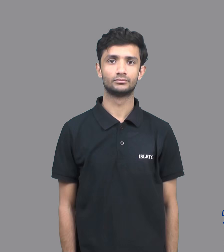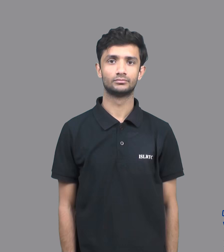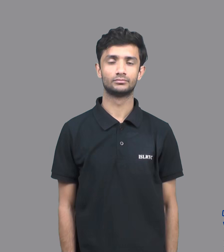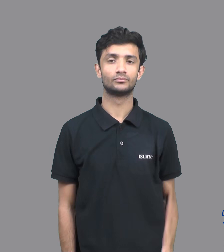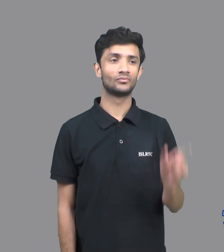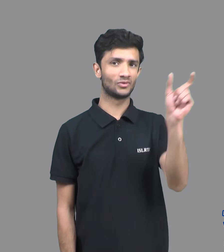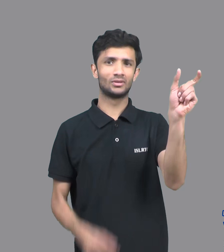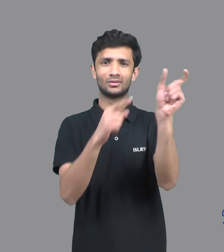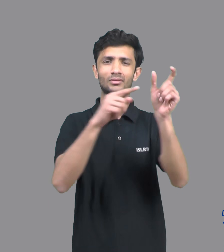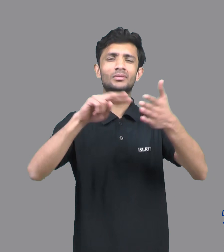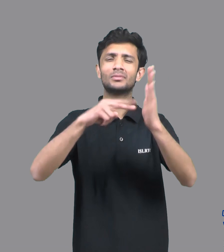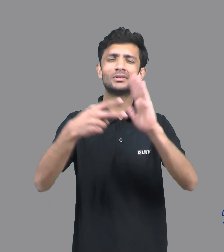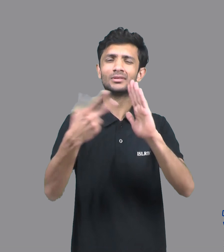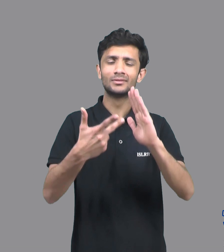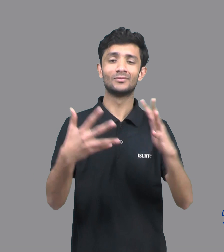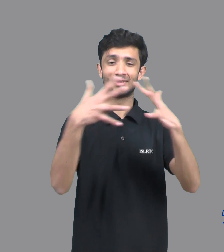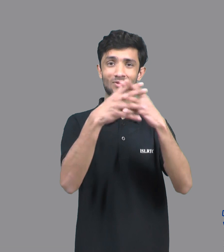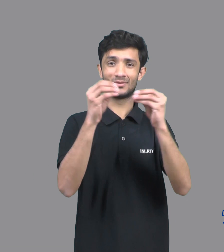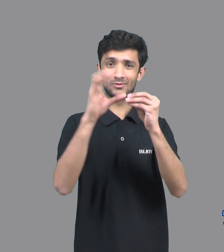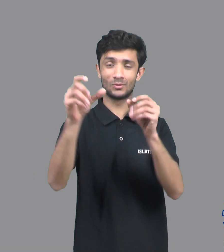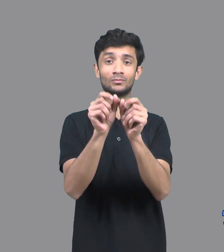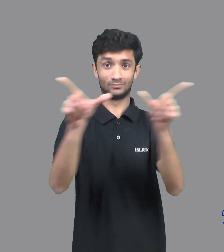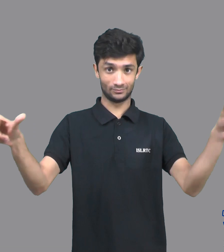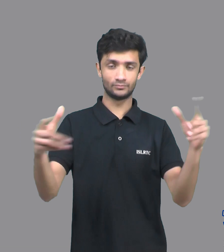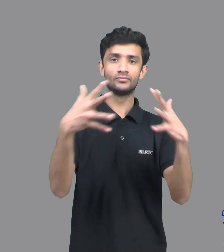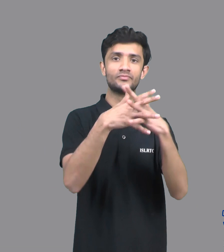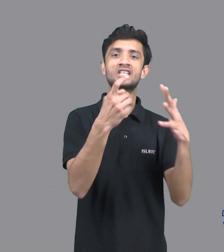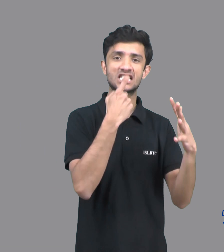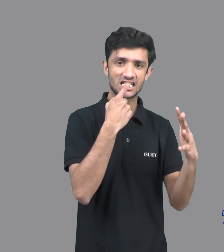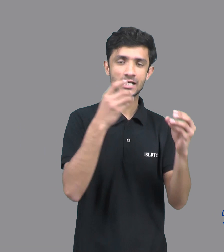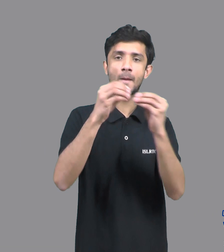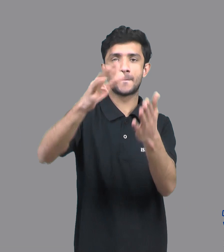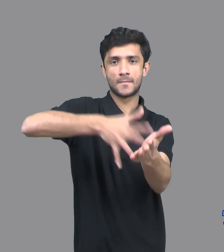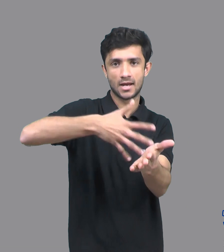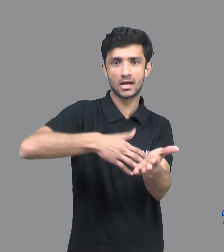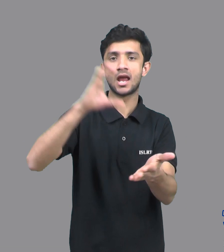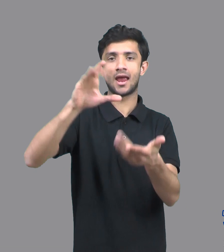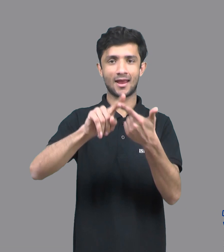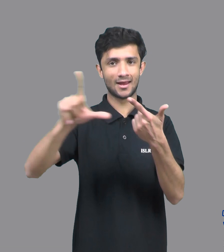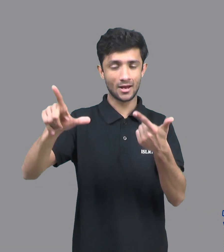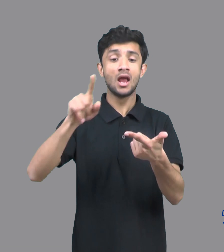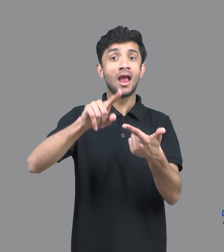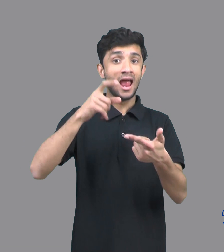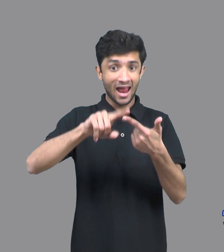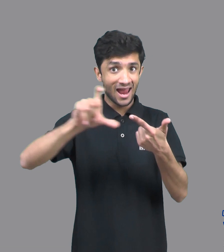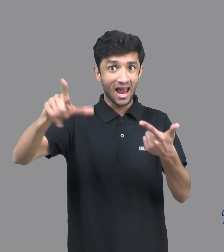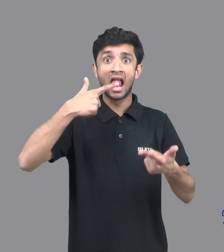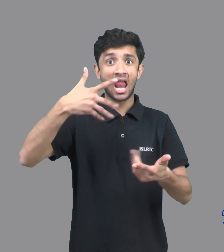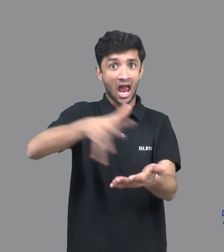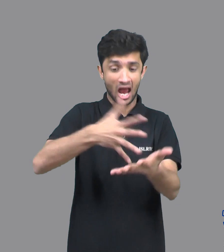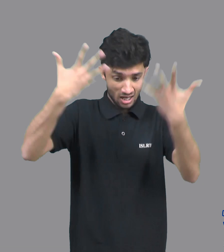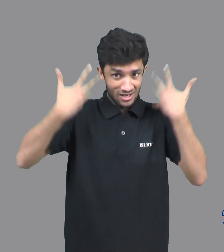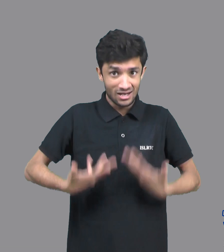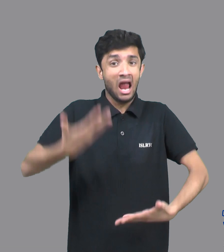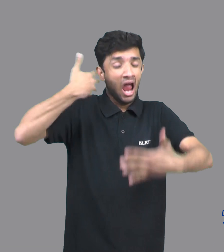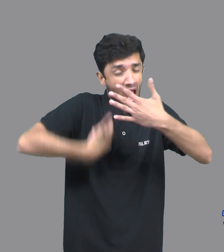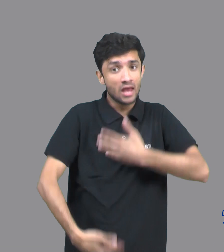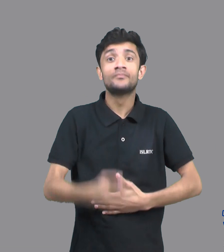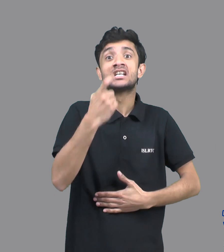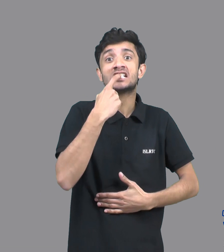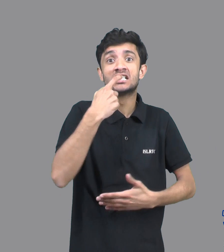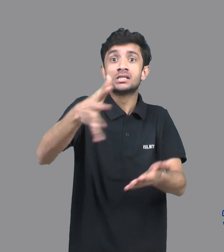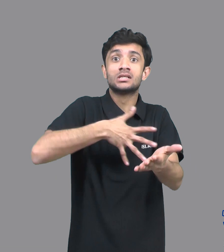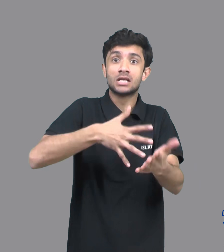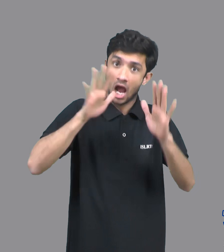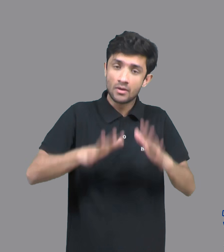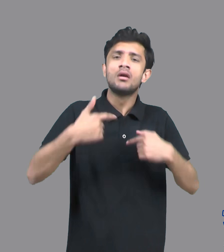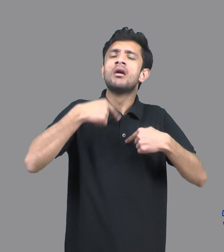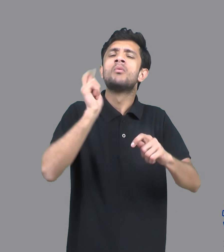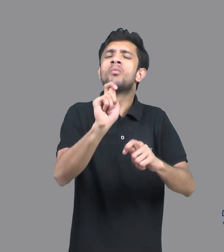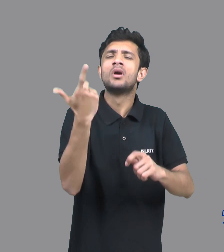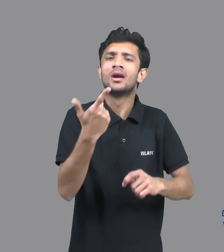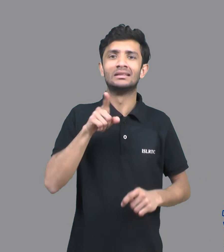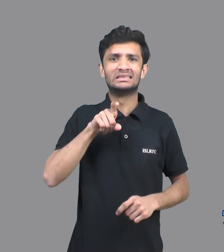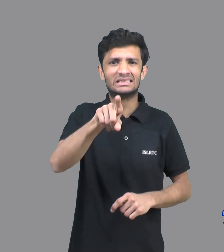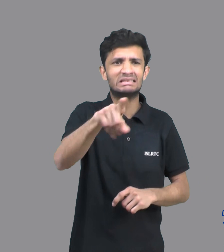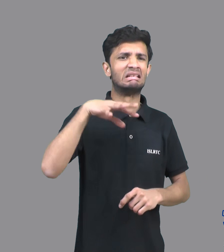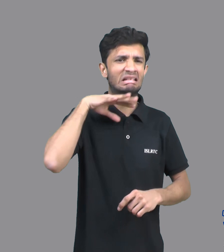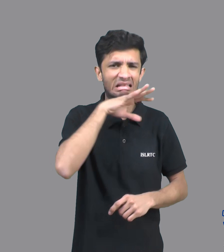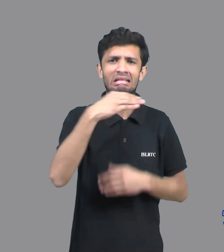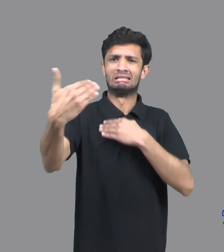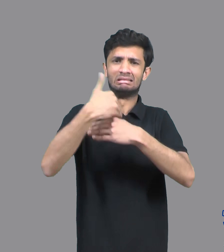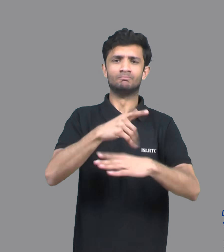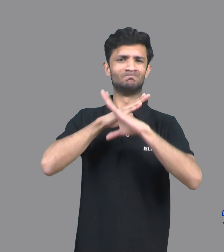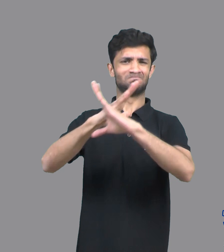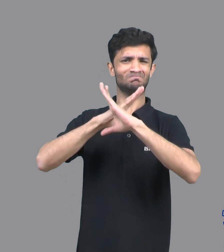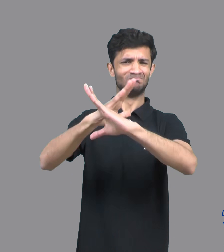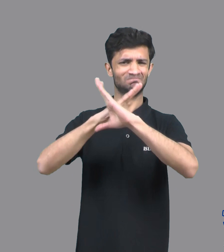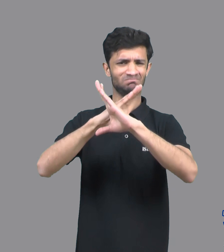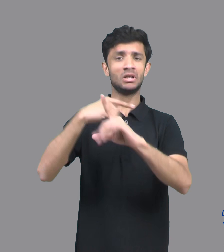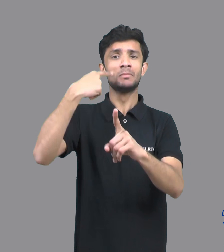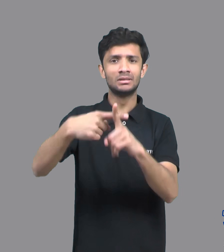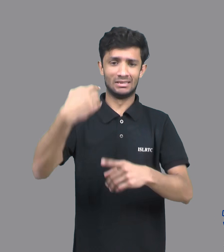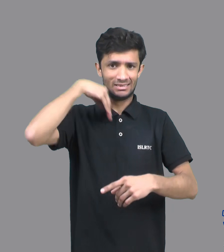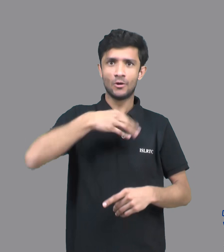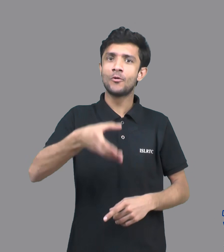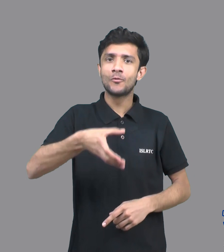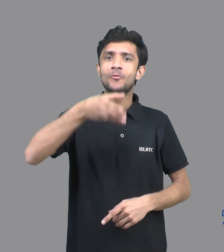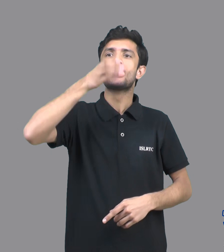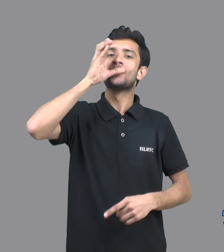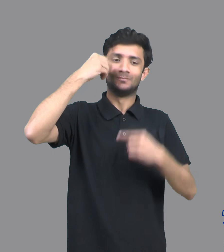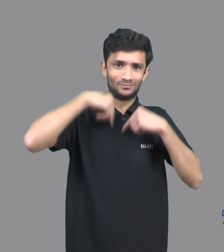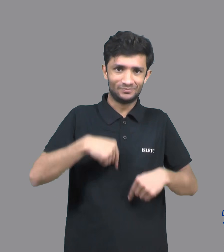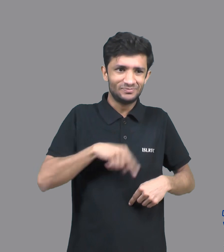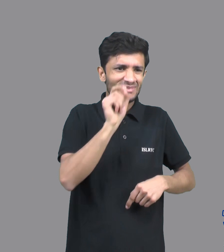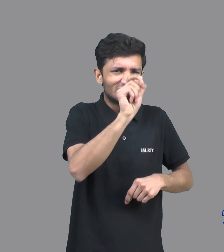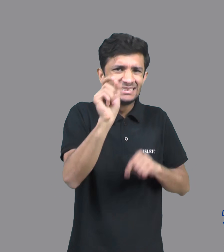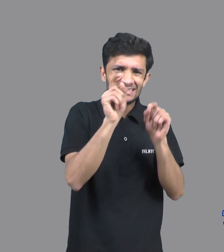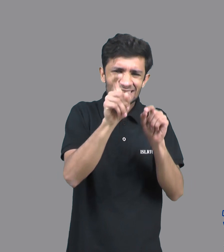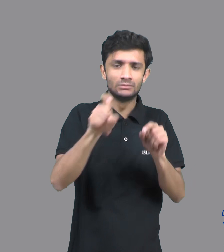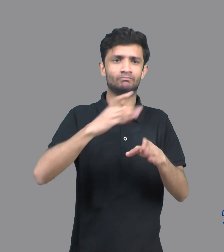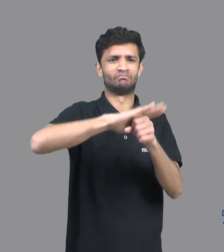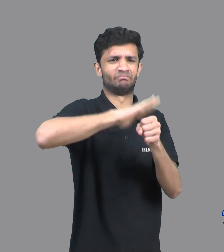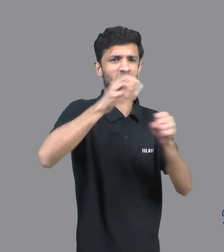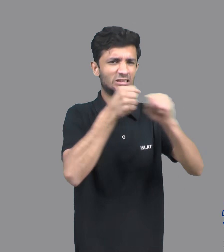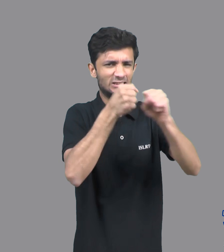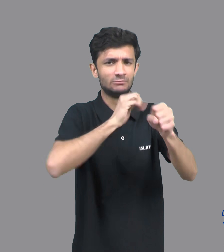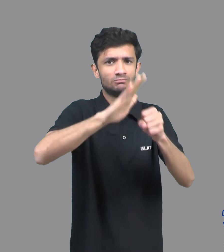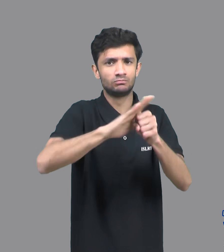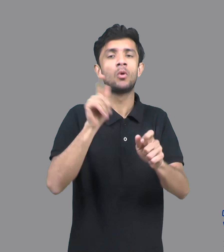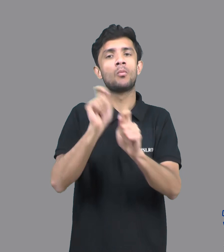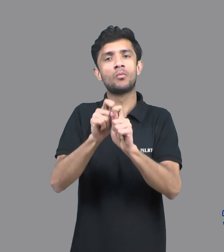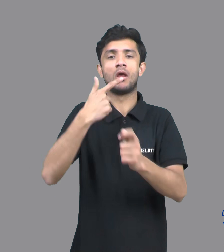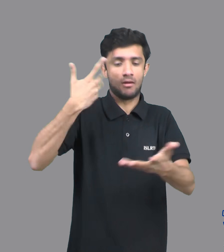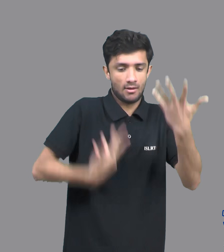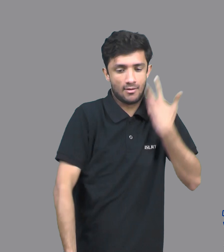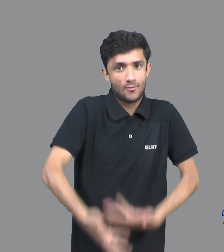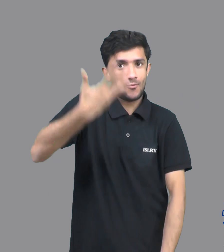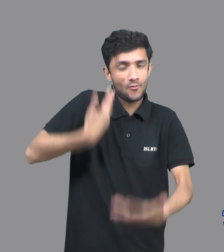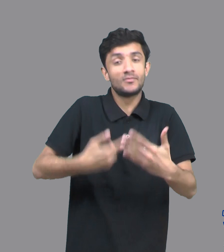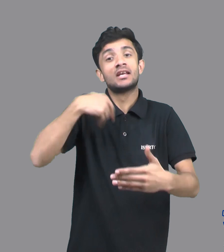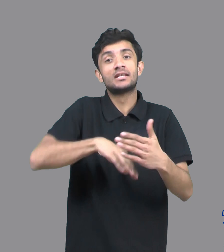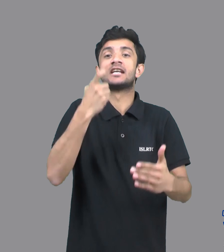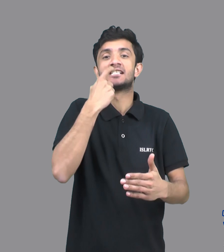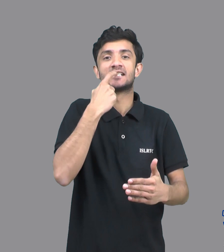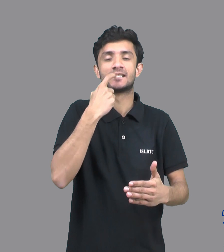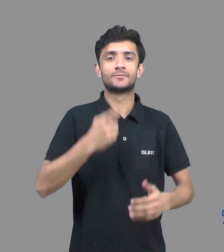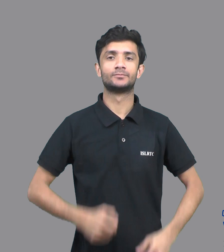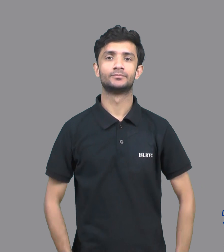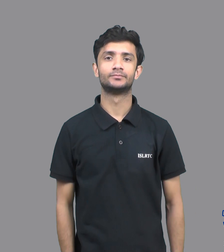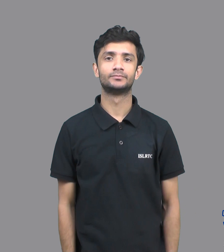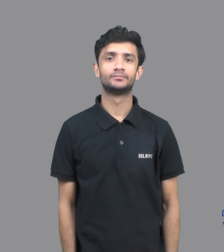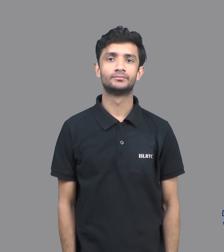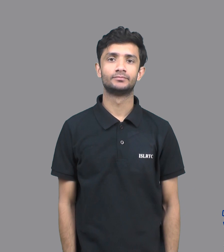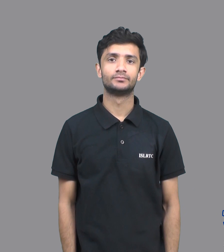White Blood Cells